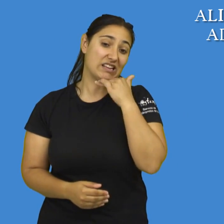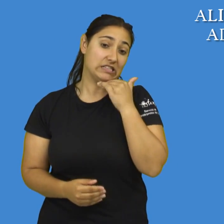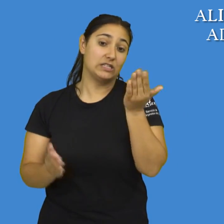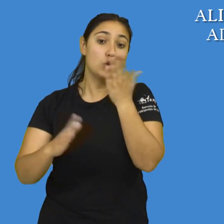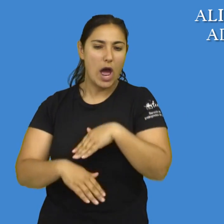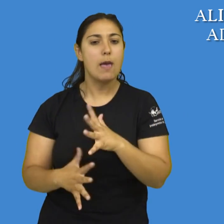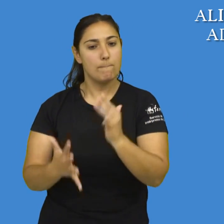haber no